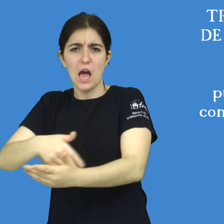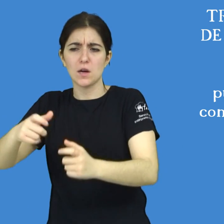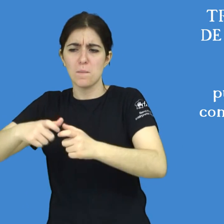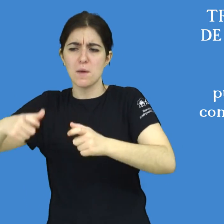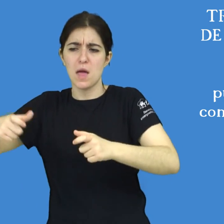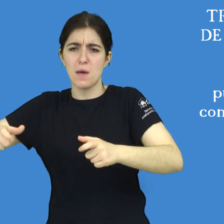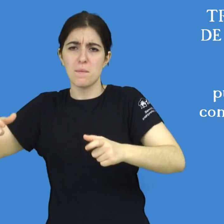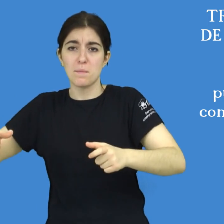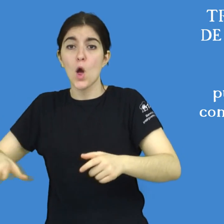incrementar